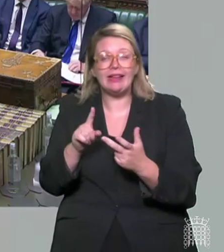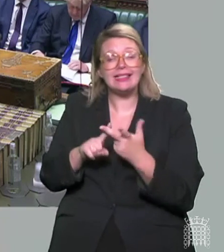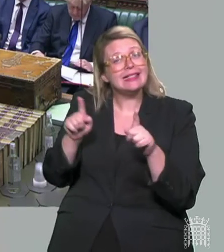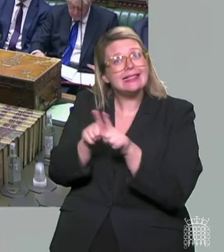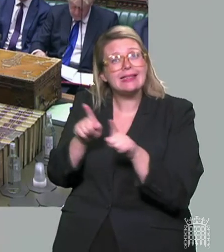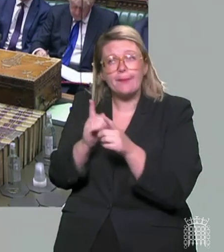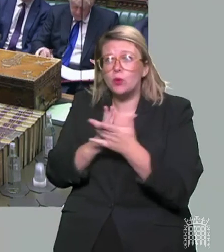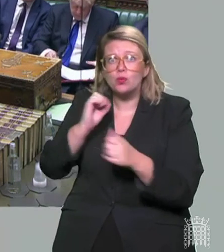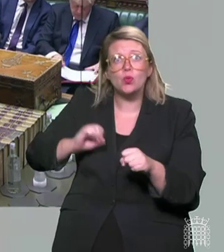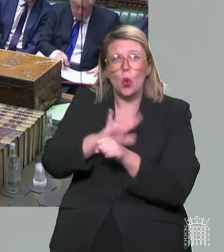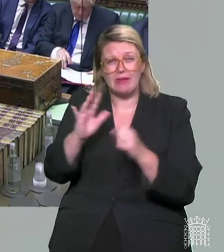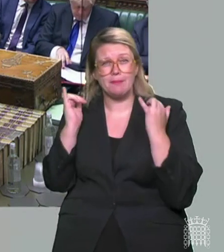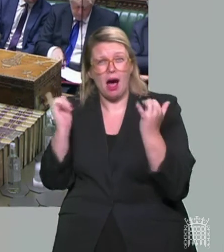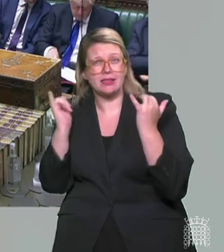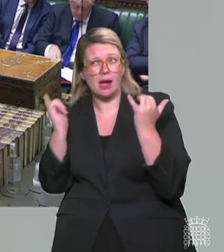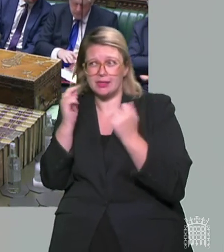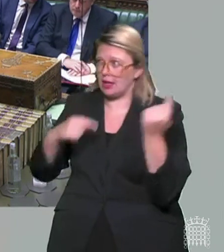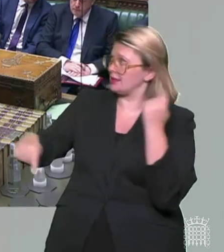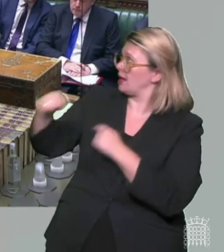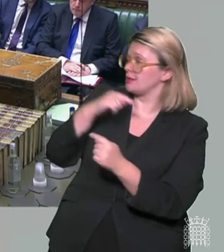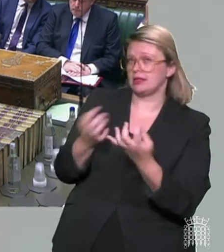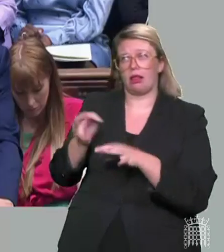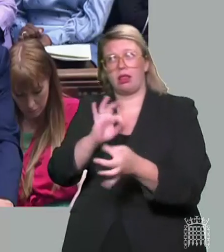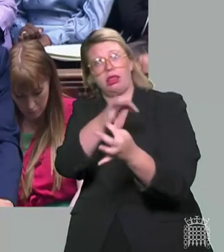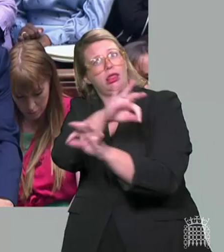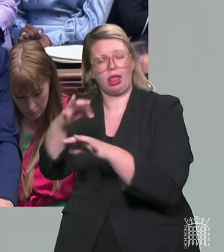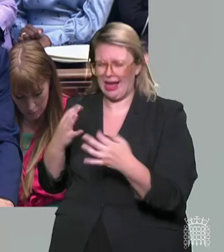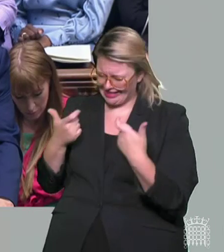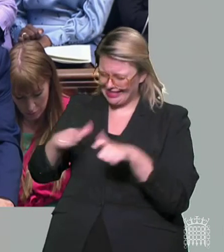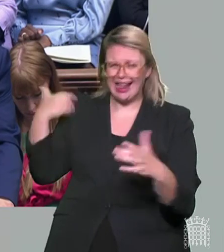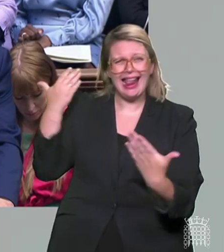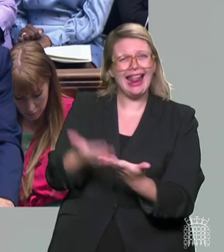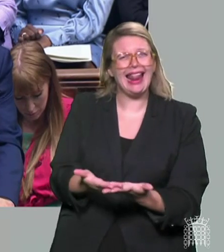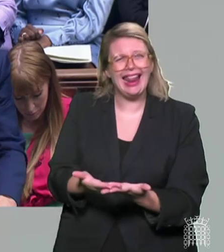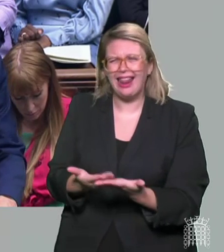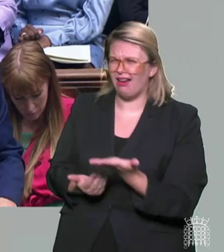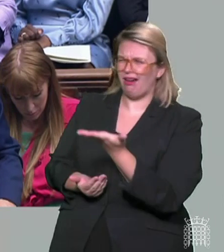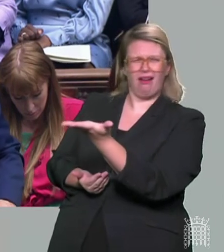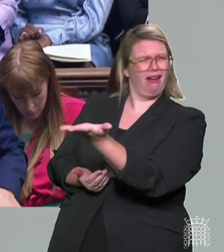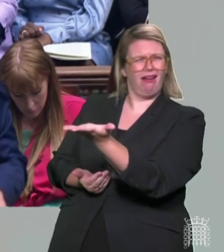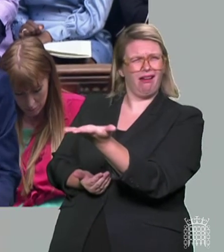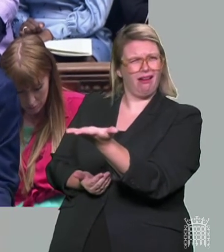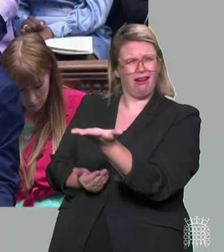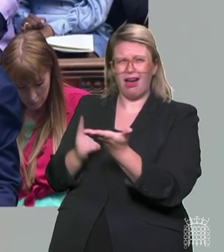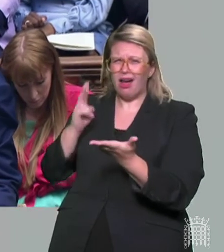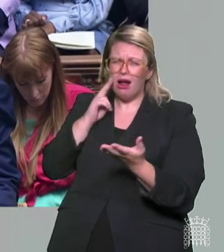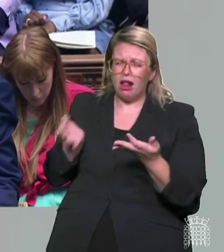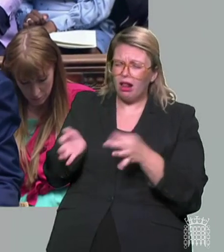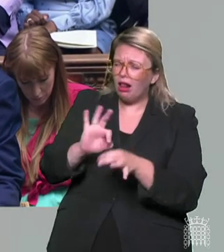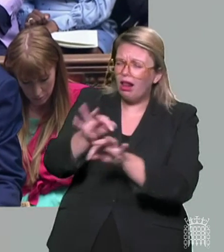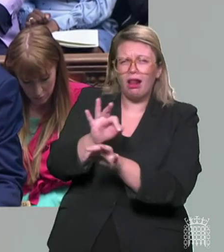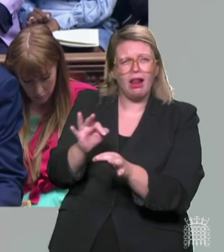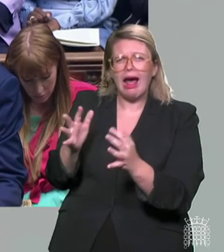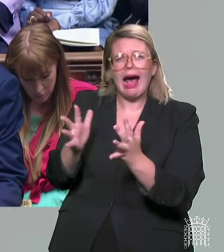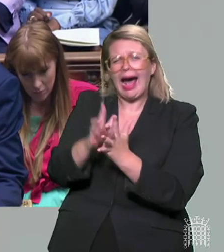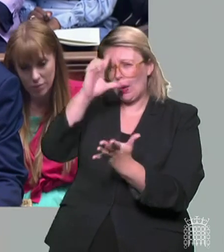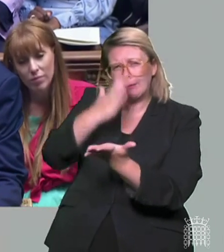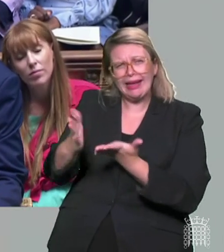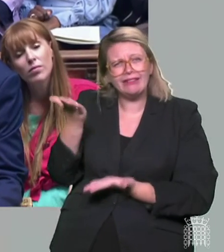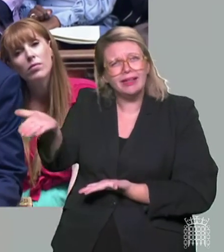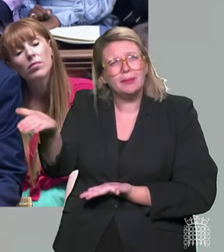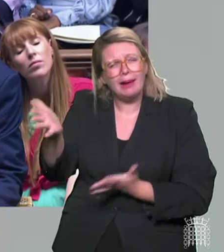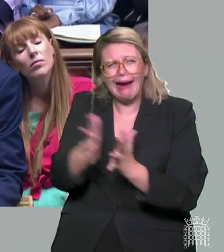Anyone quitting now after defending all that has not got a shred of integrity.